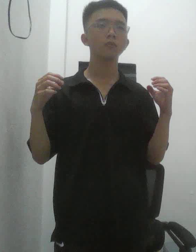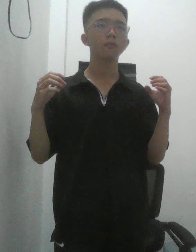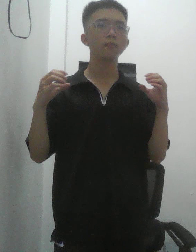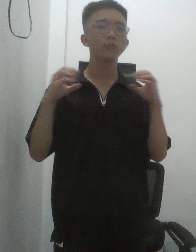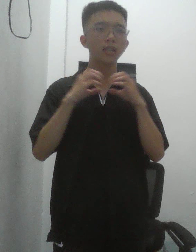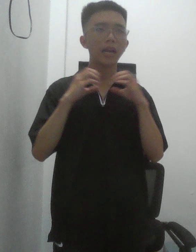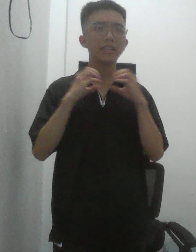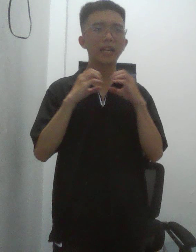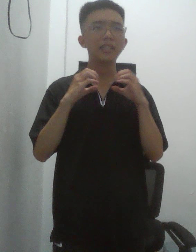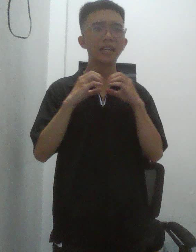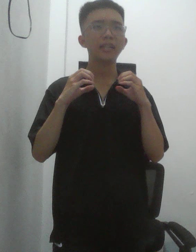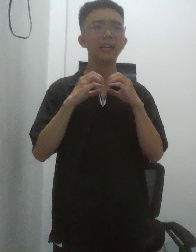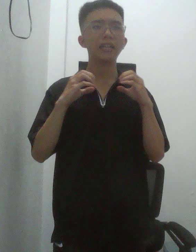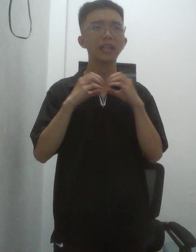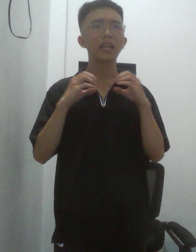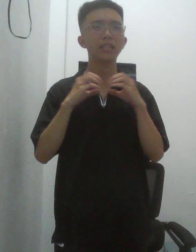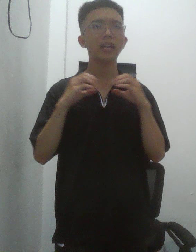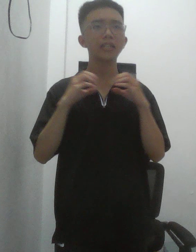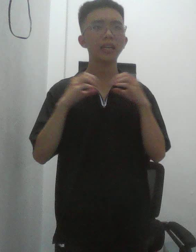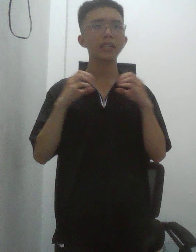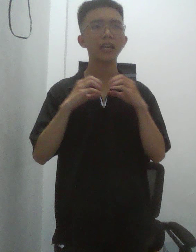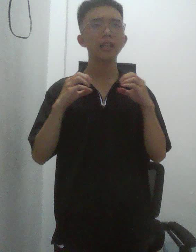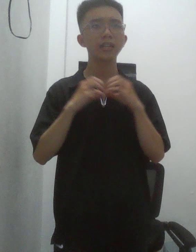cai nhau